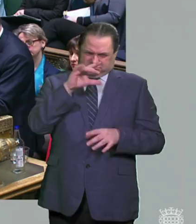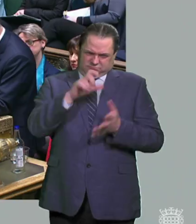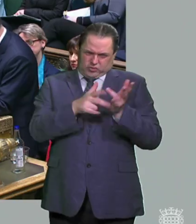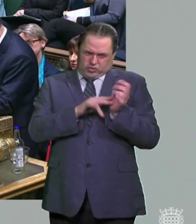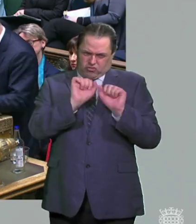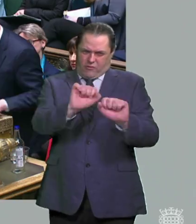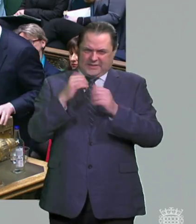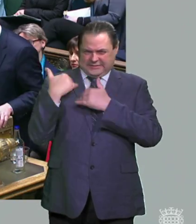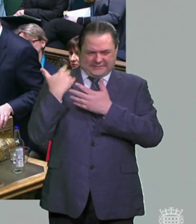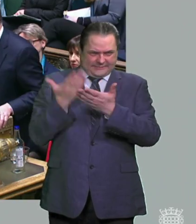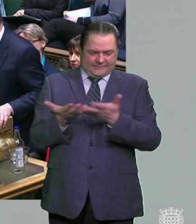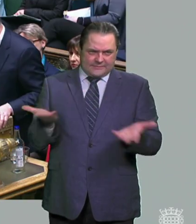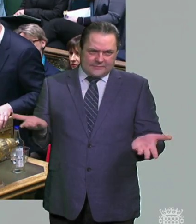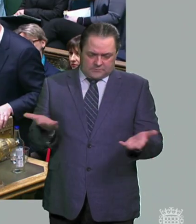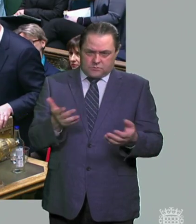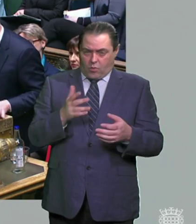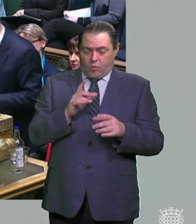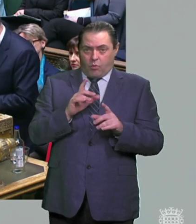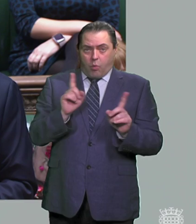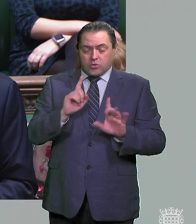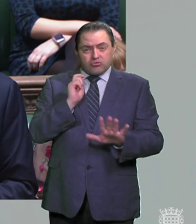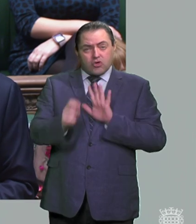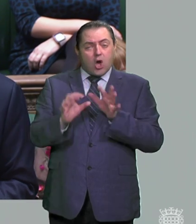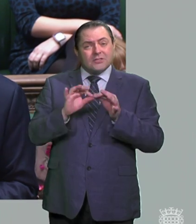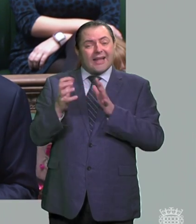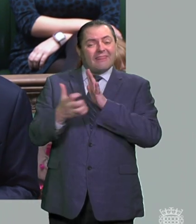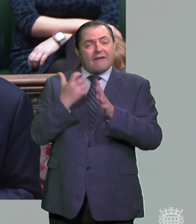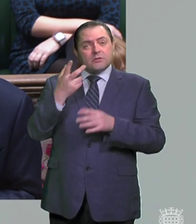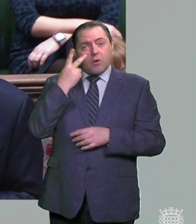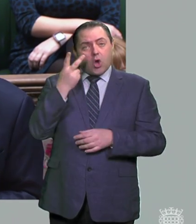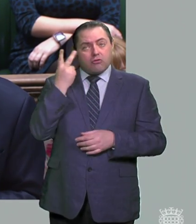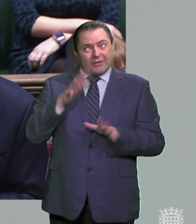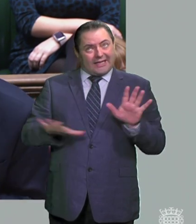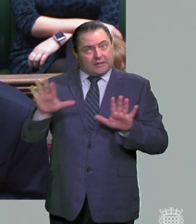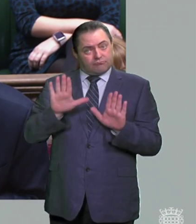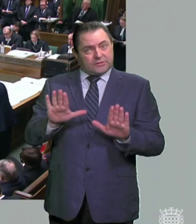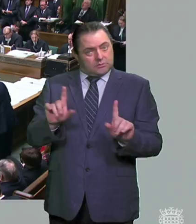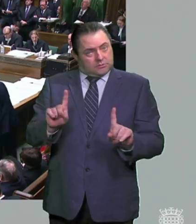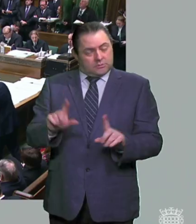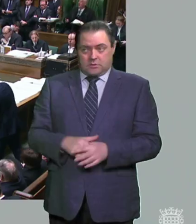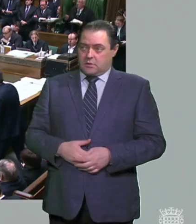Can the Prime Minister tell us what is the charge rate for theft and burglary across the country?